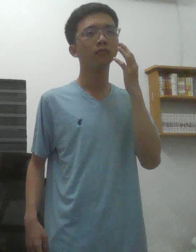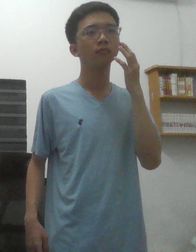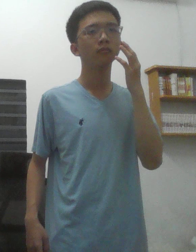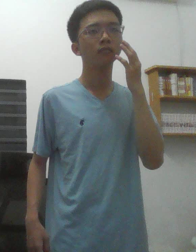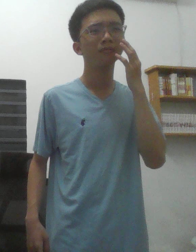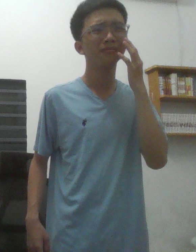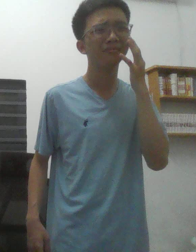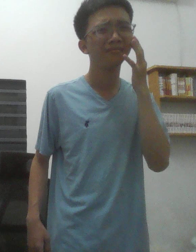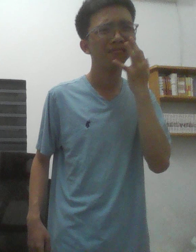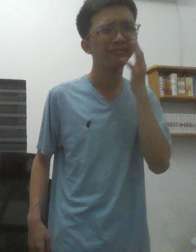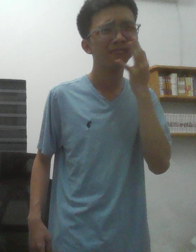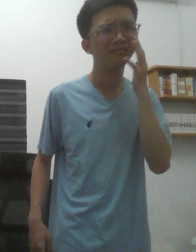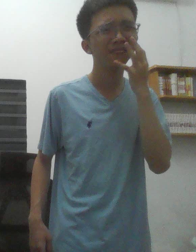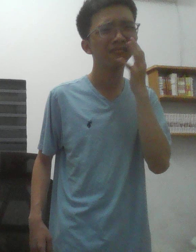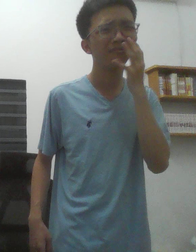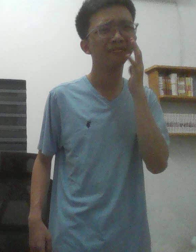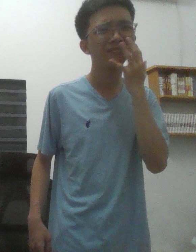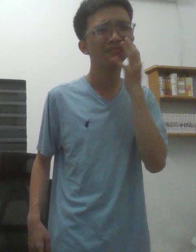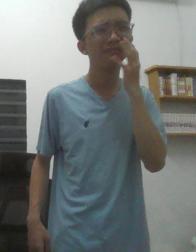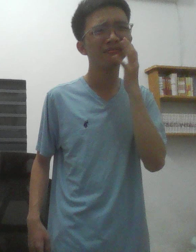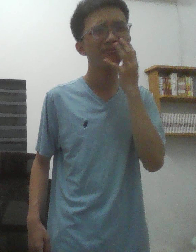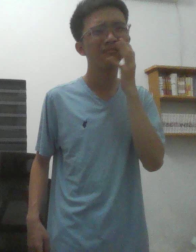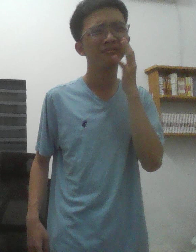kinh tom